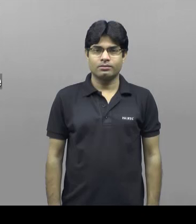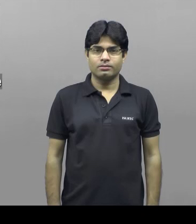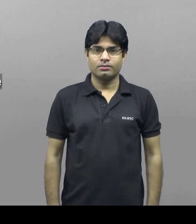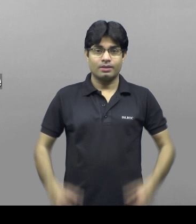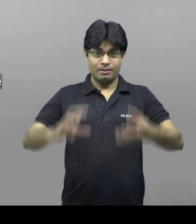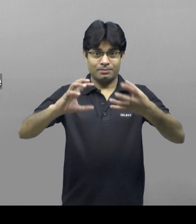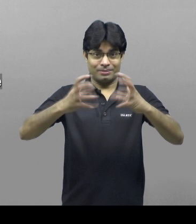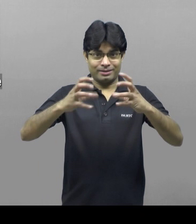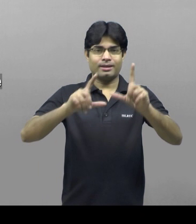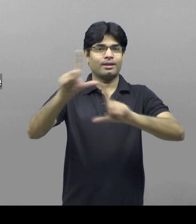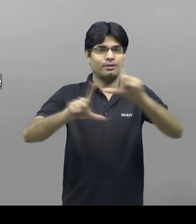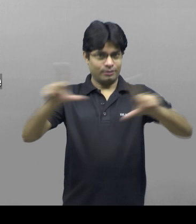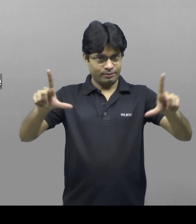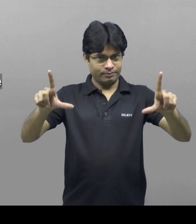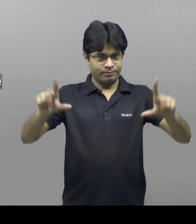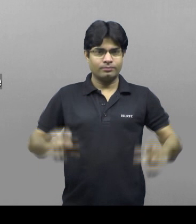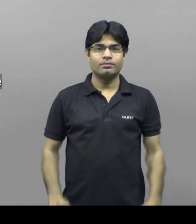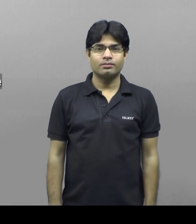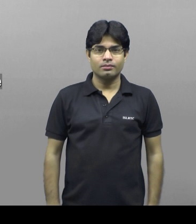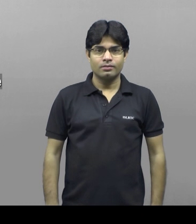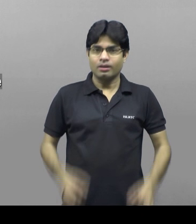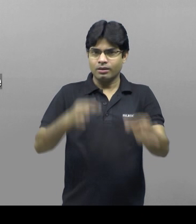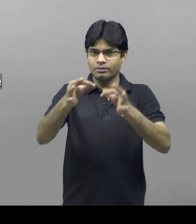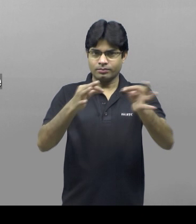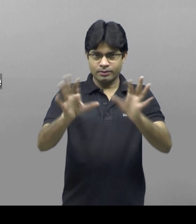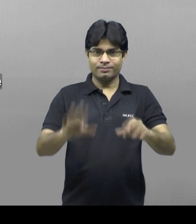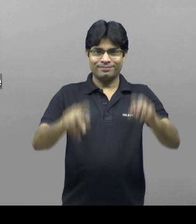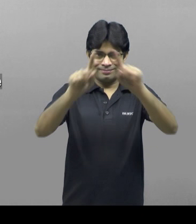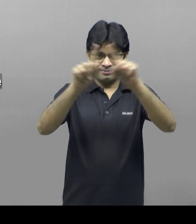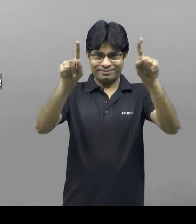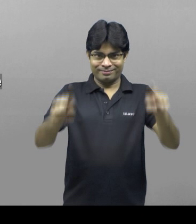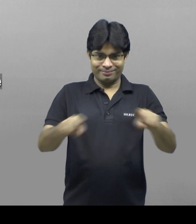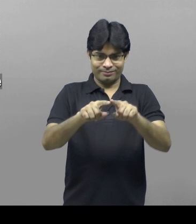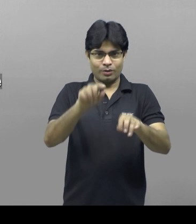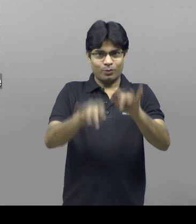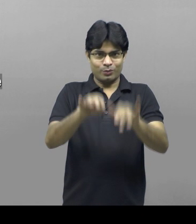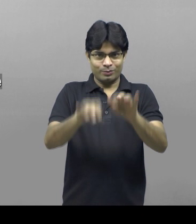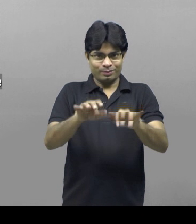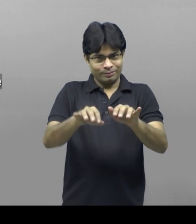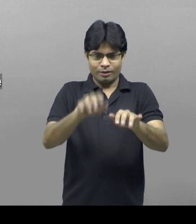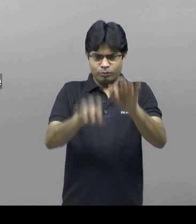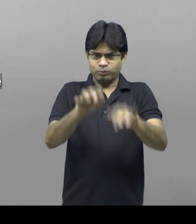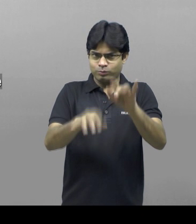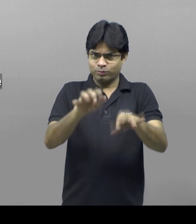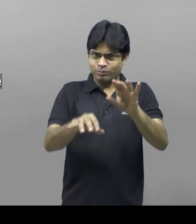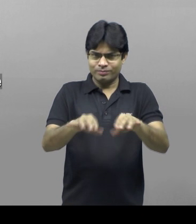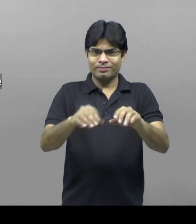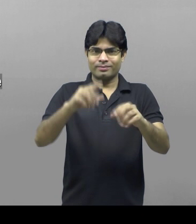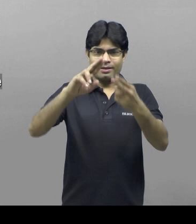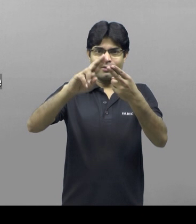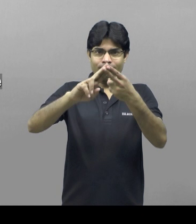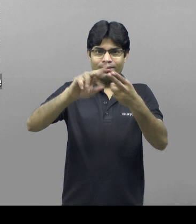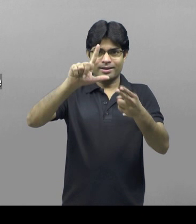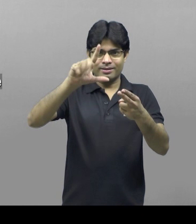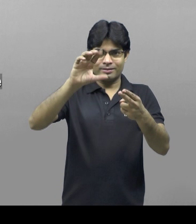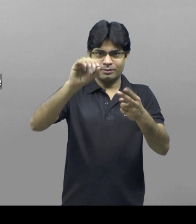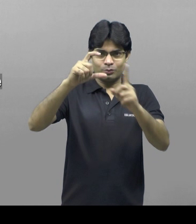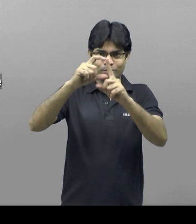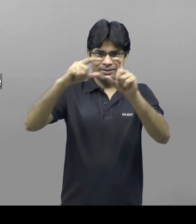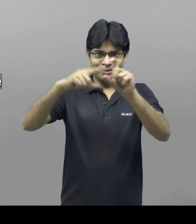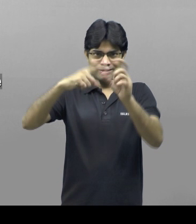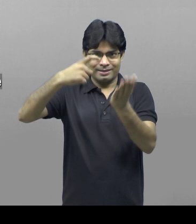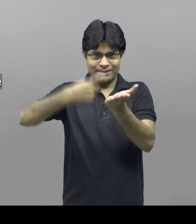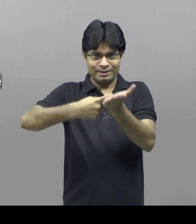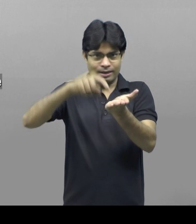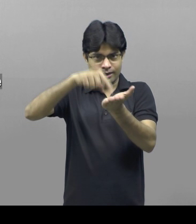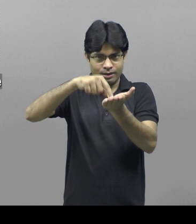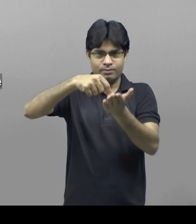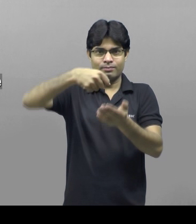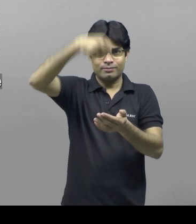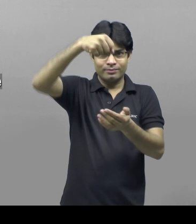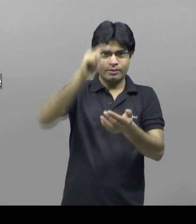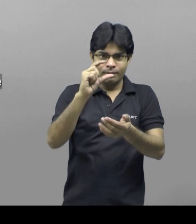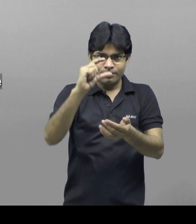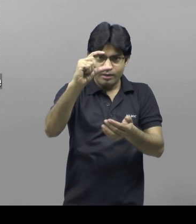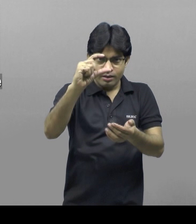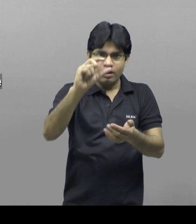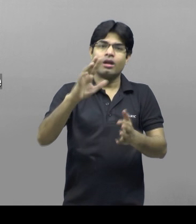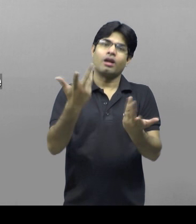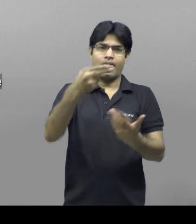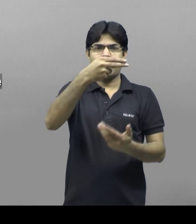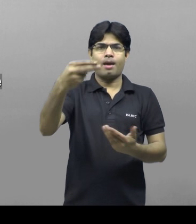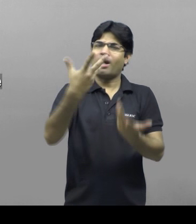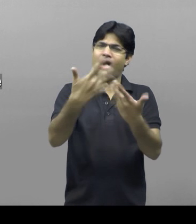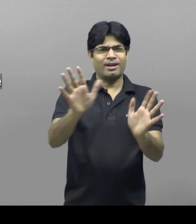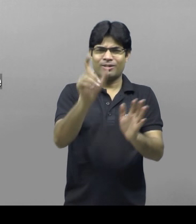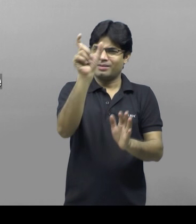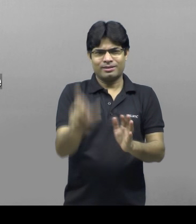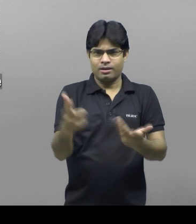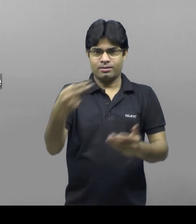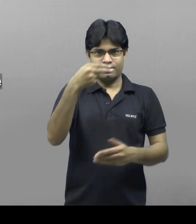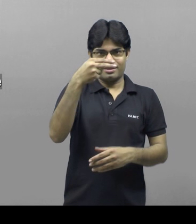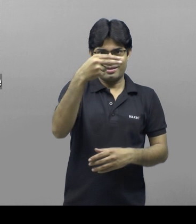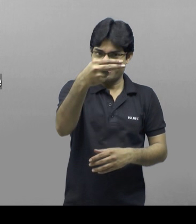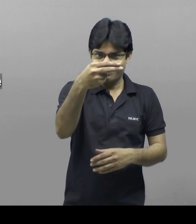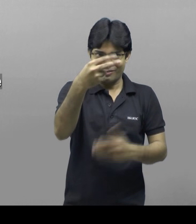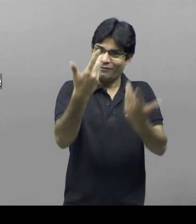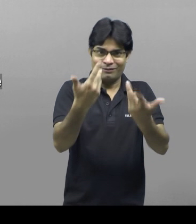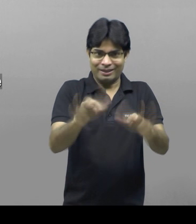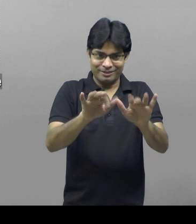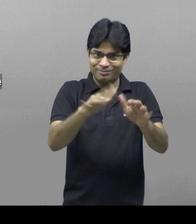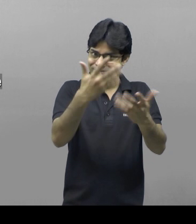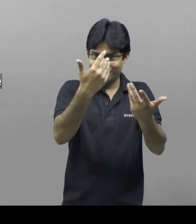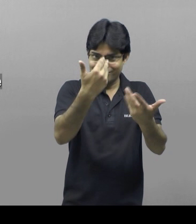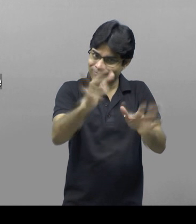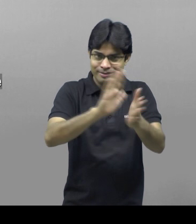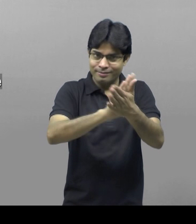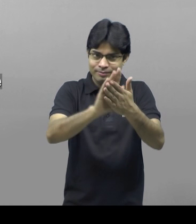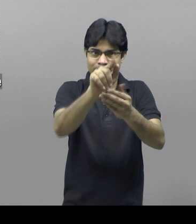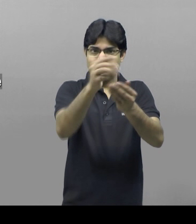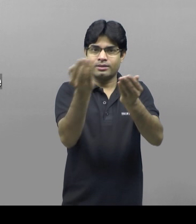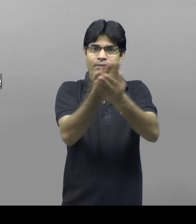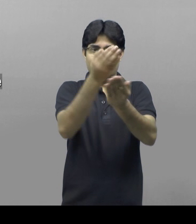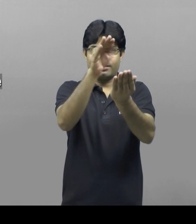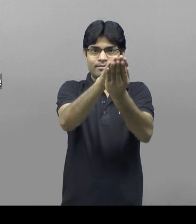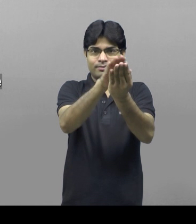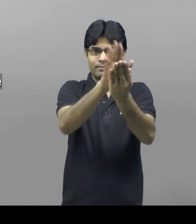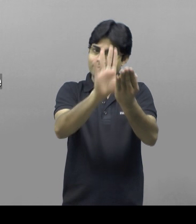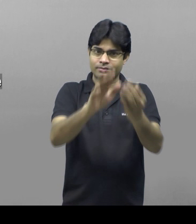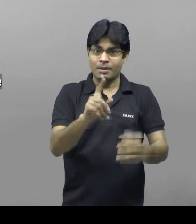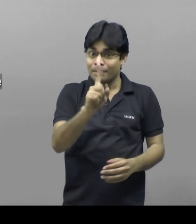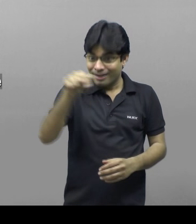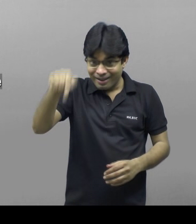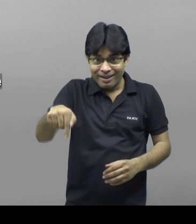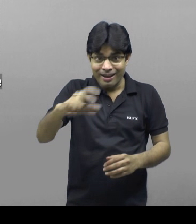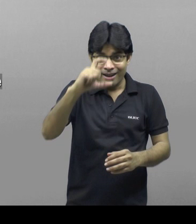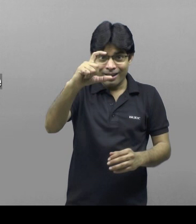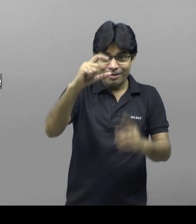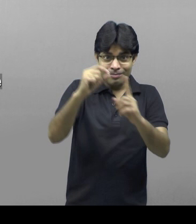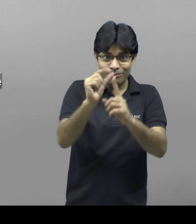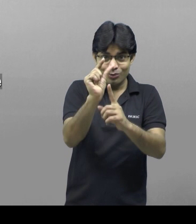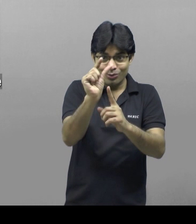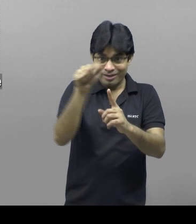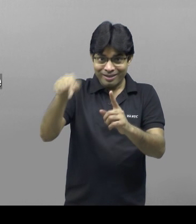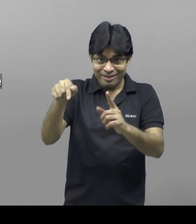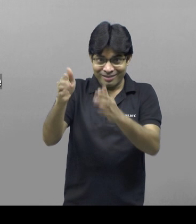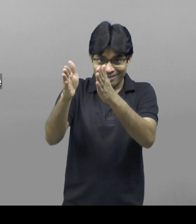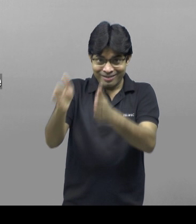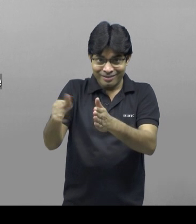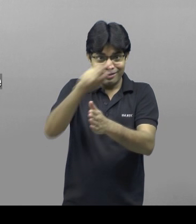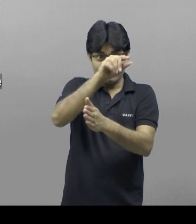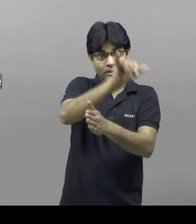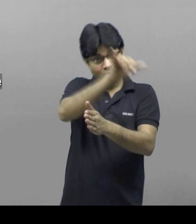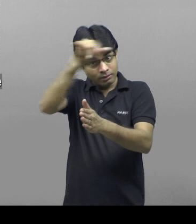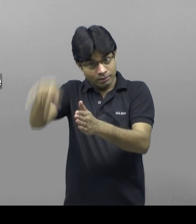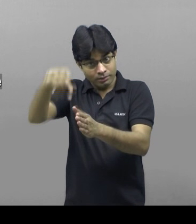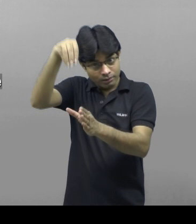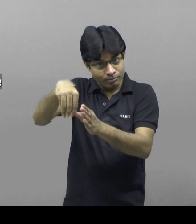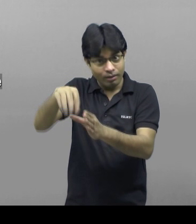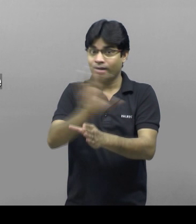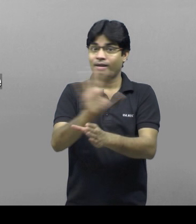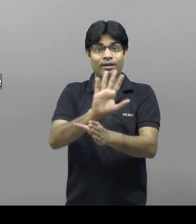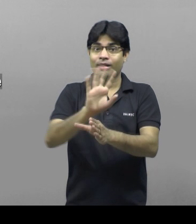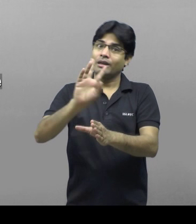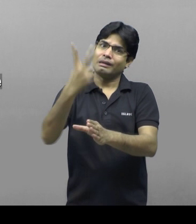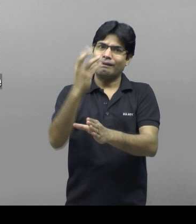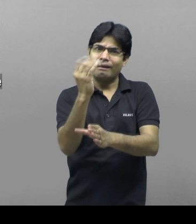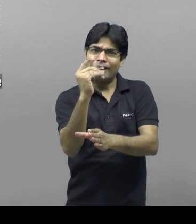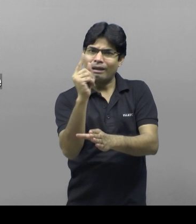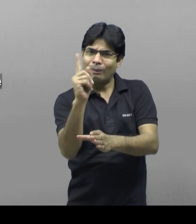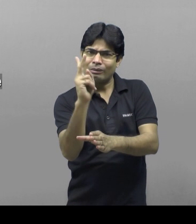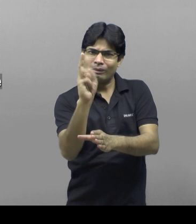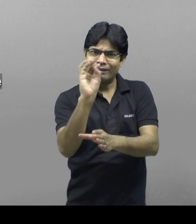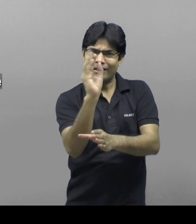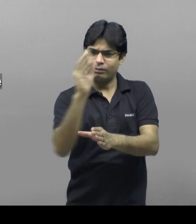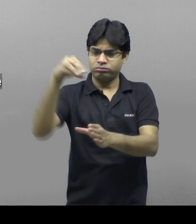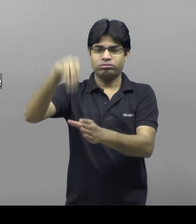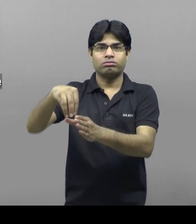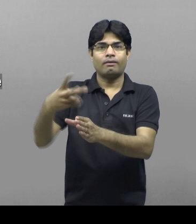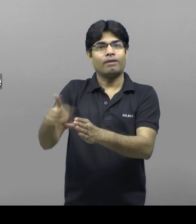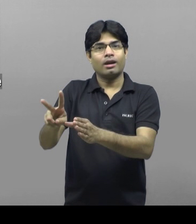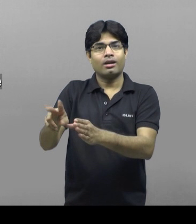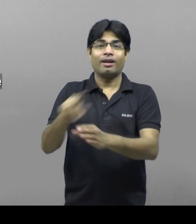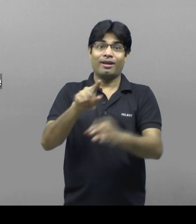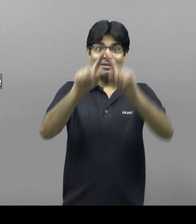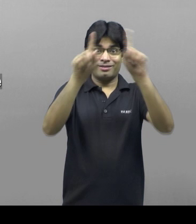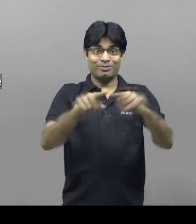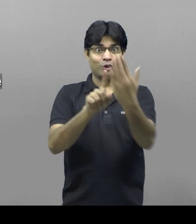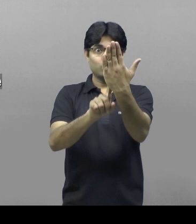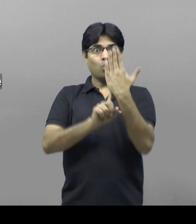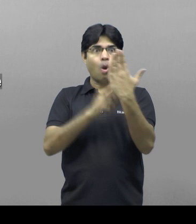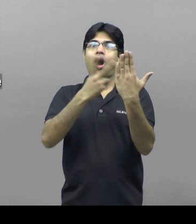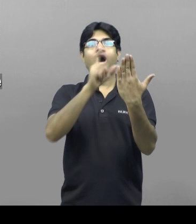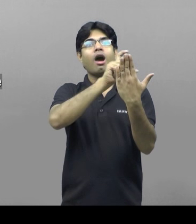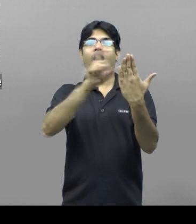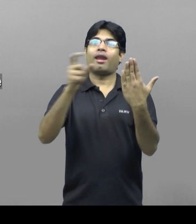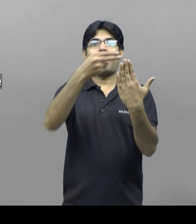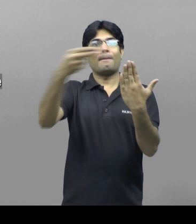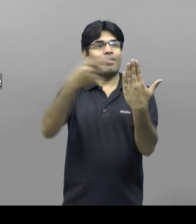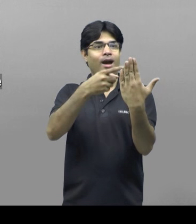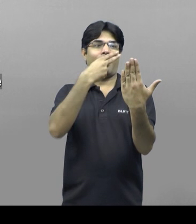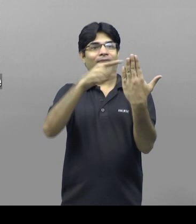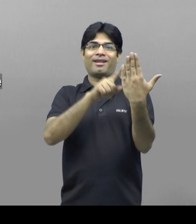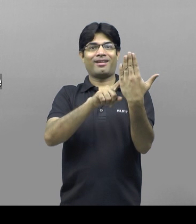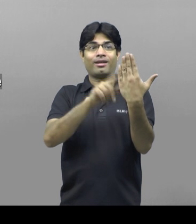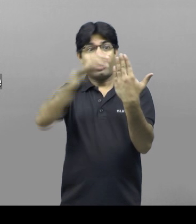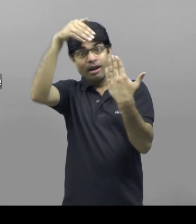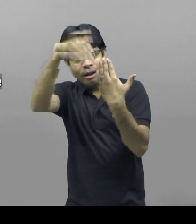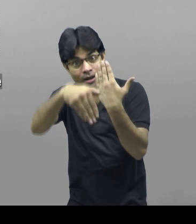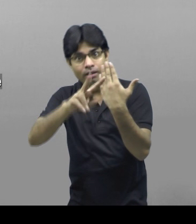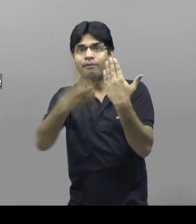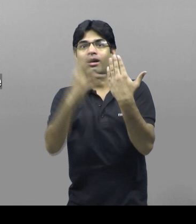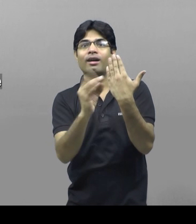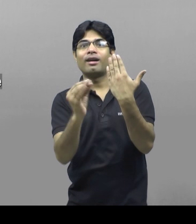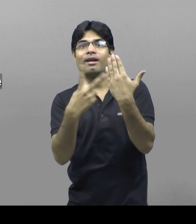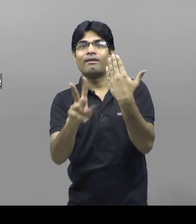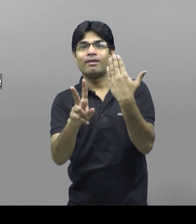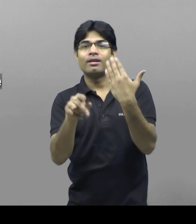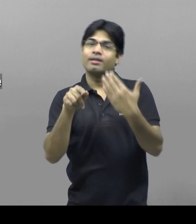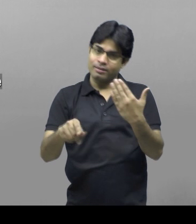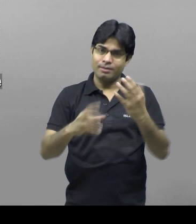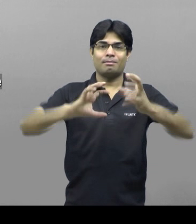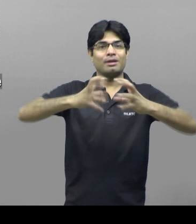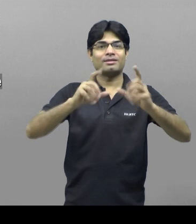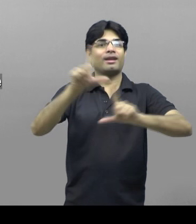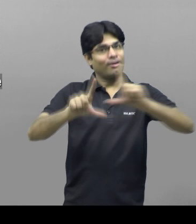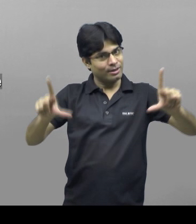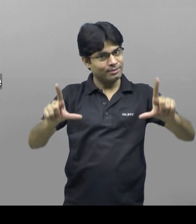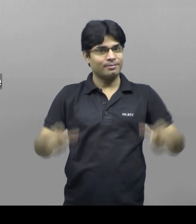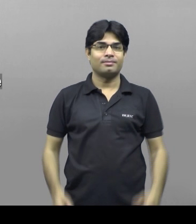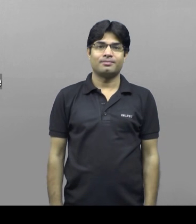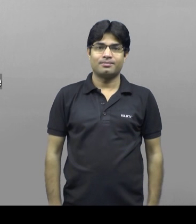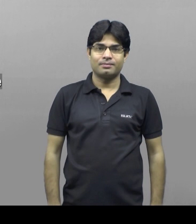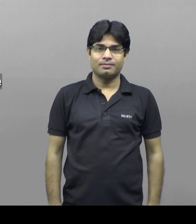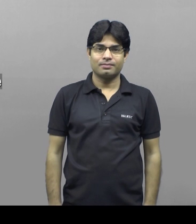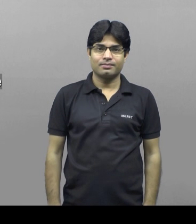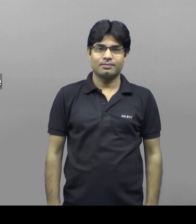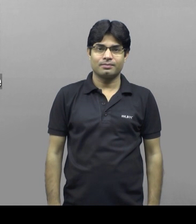Machine Language